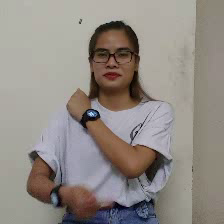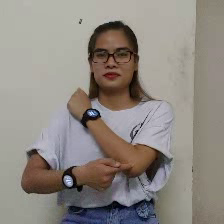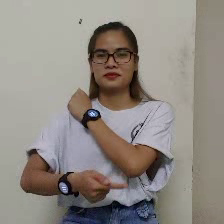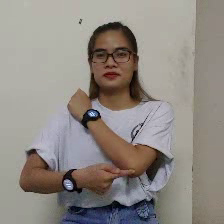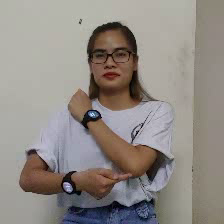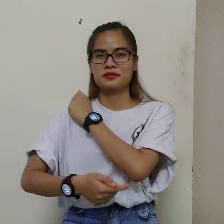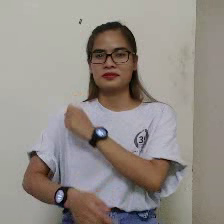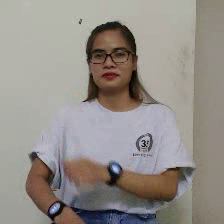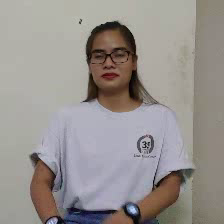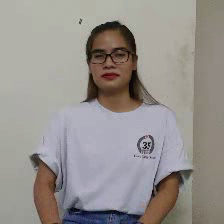Cám dỗ